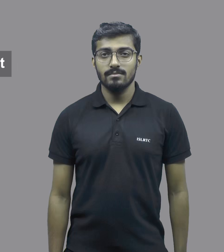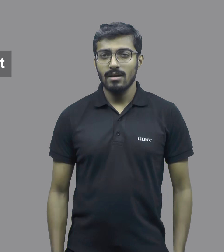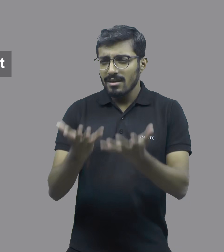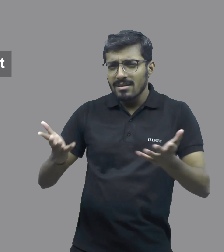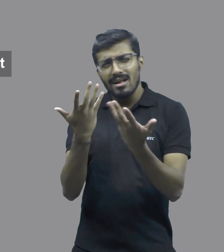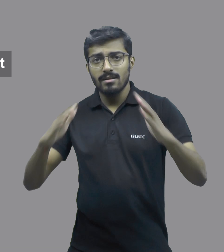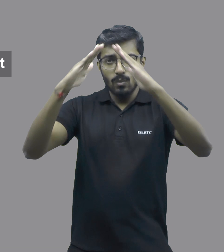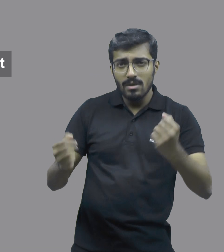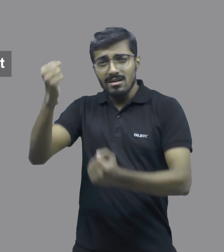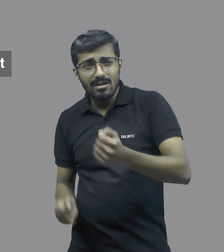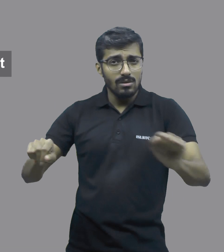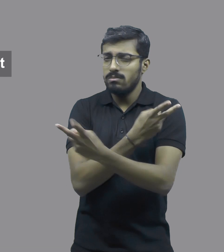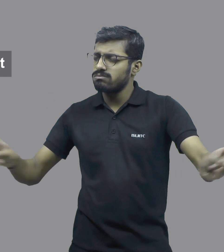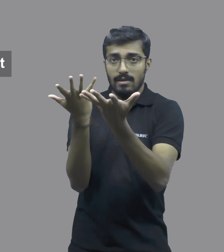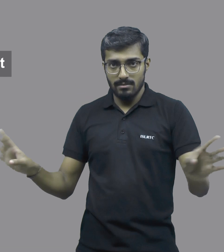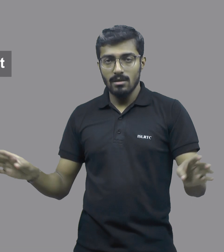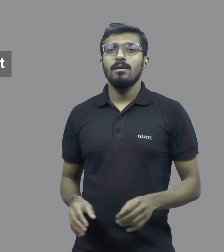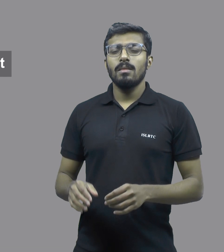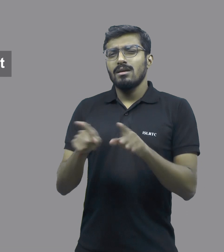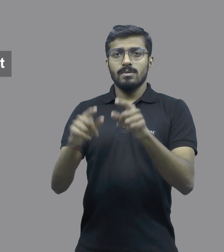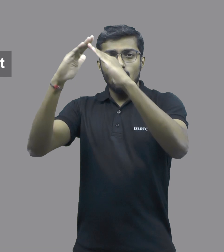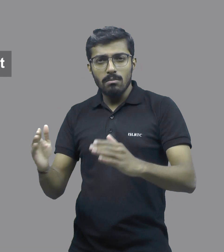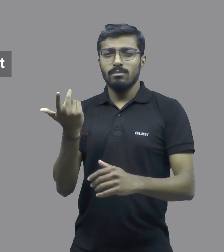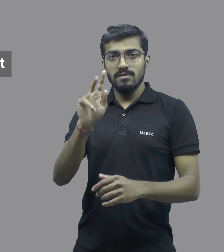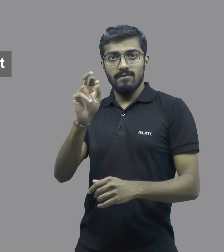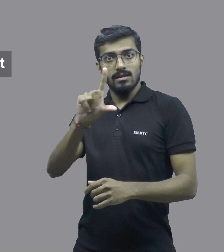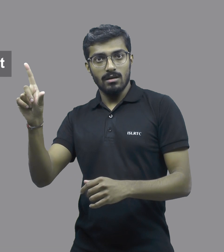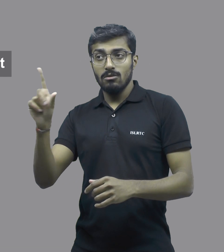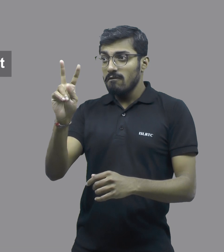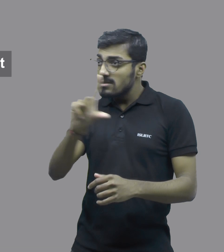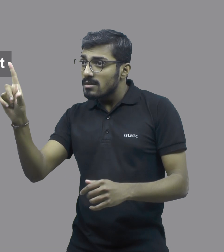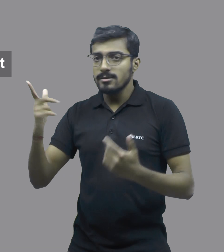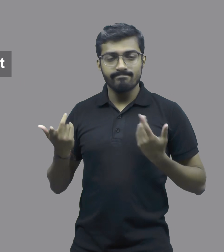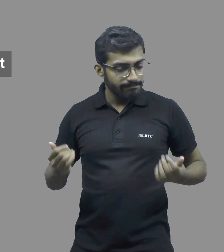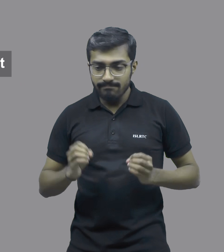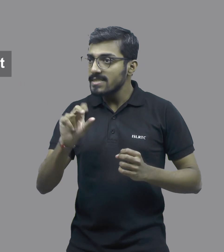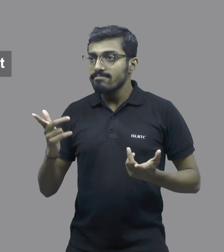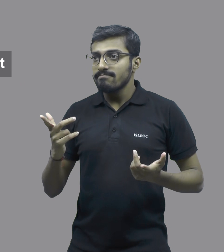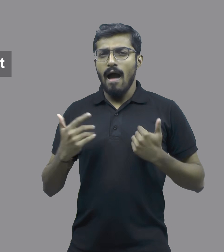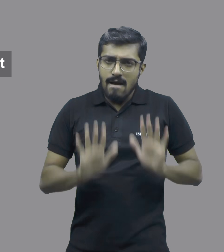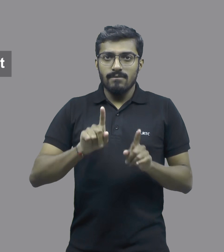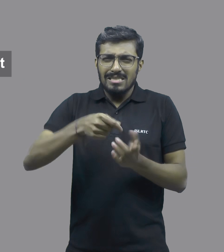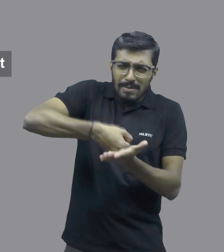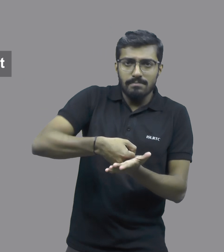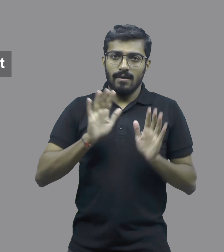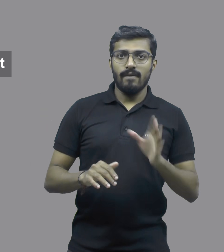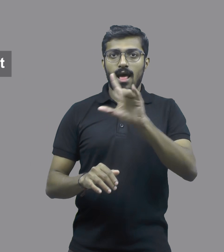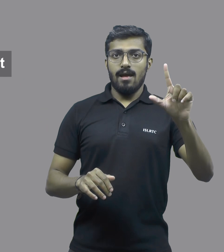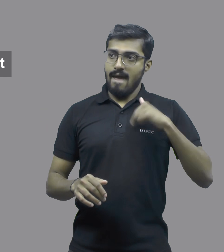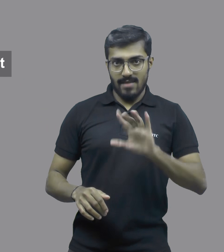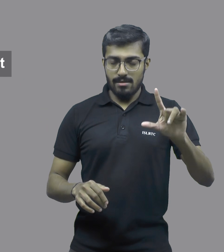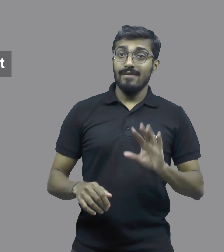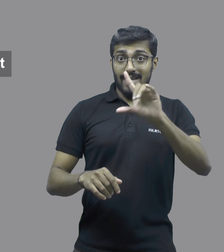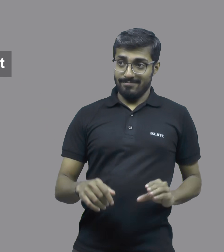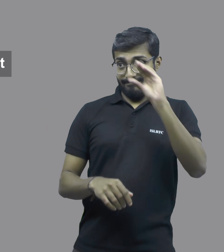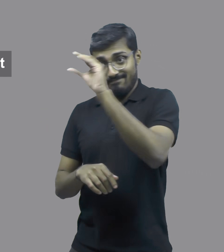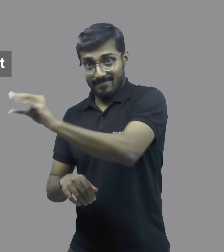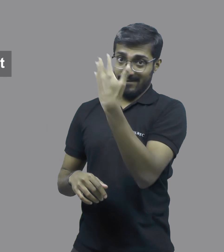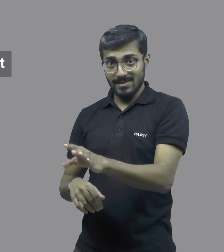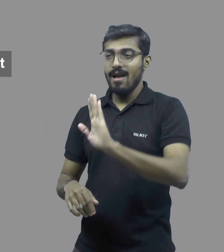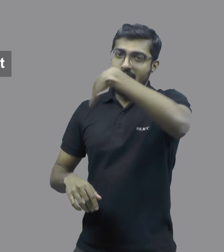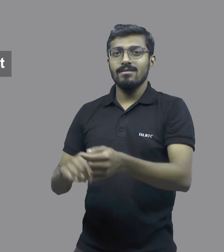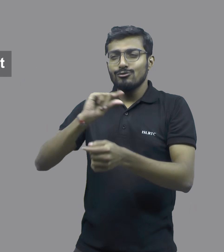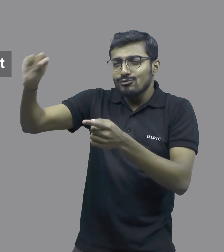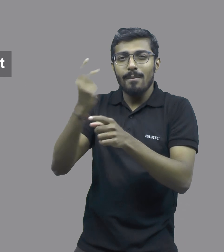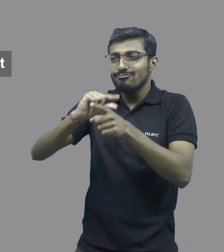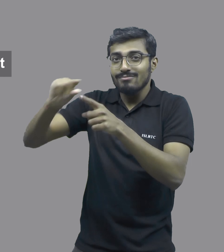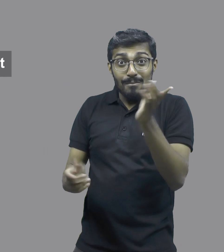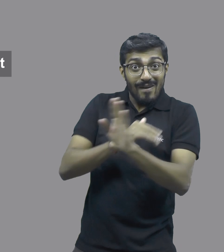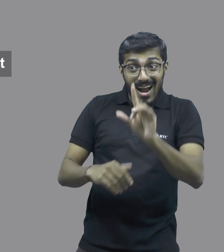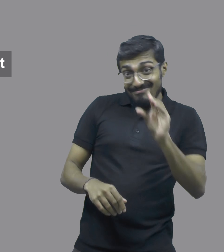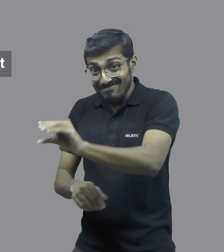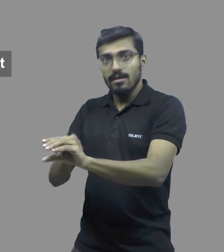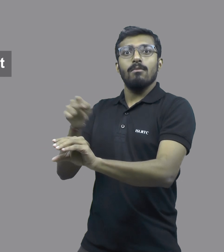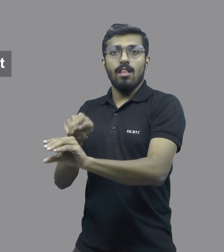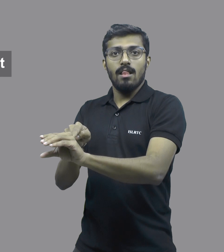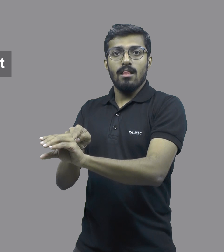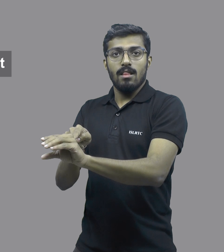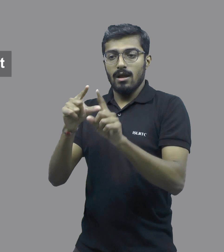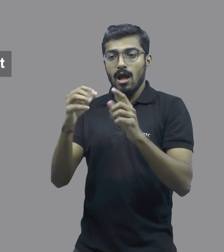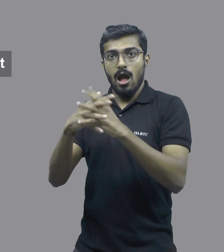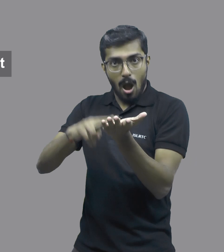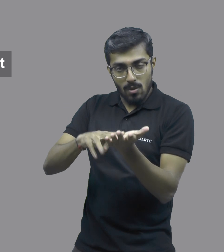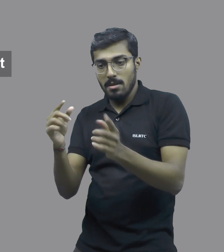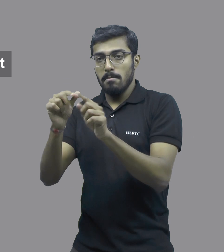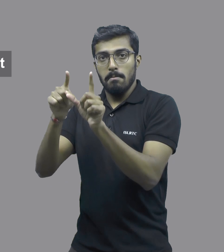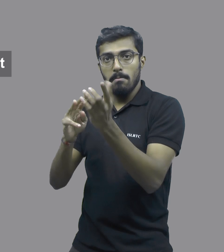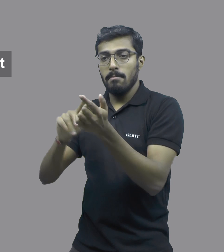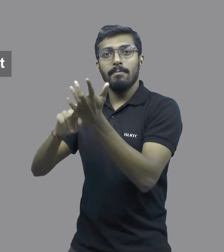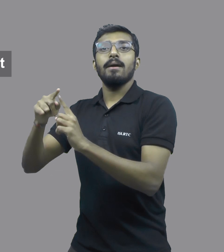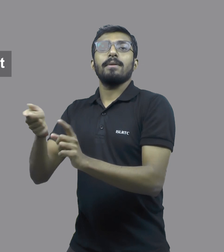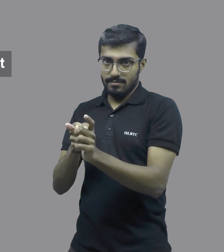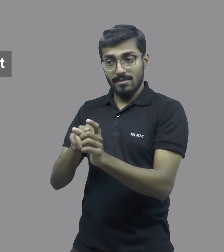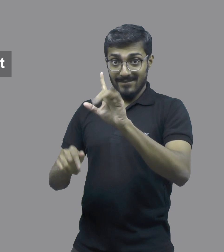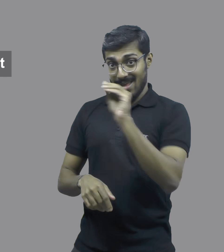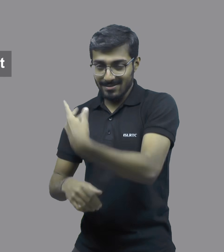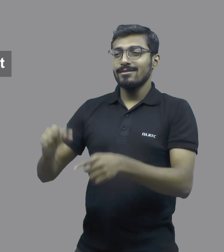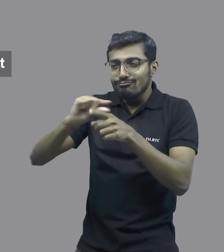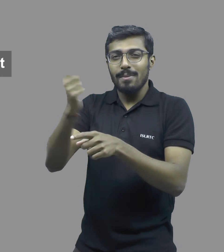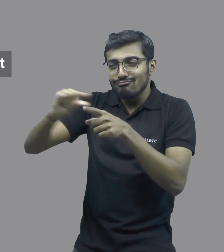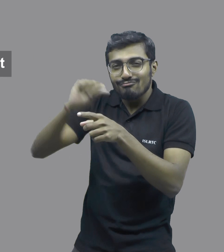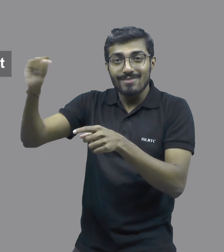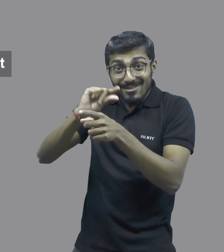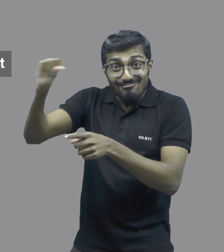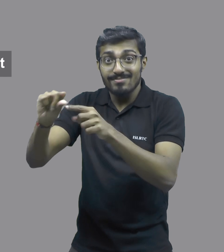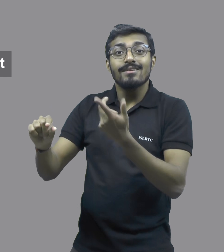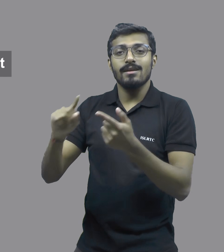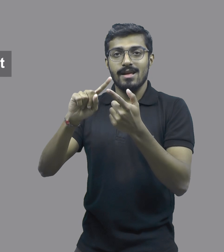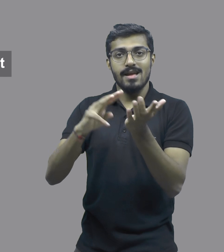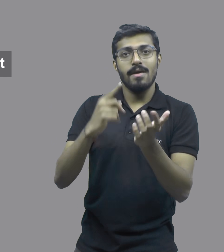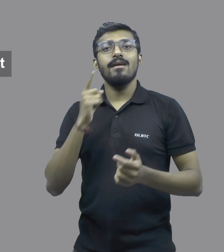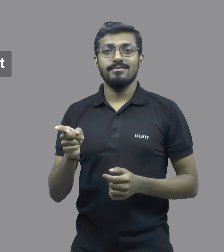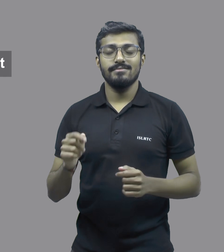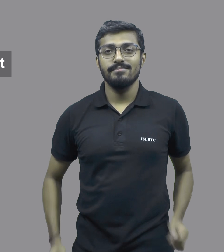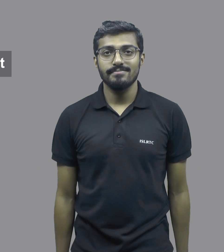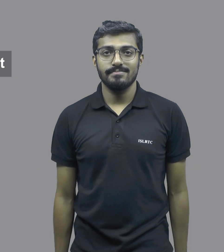Down Payment EMI